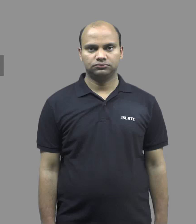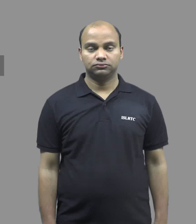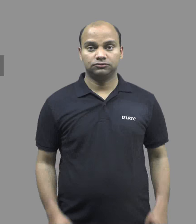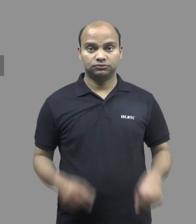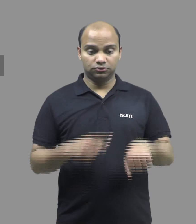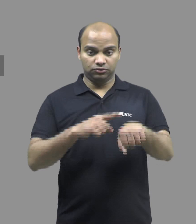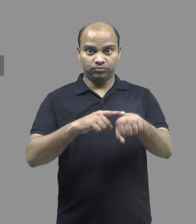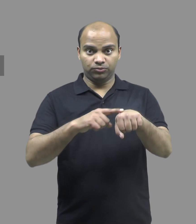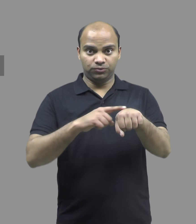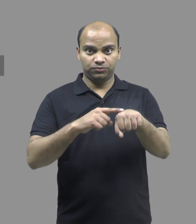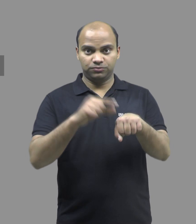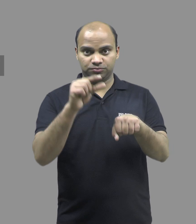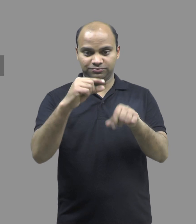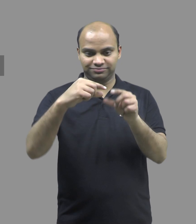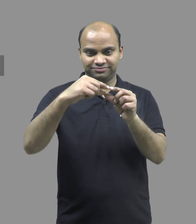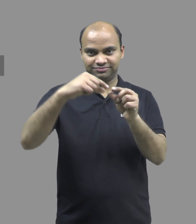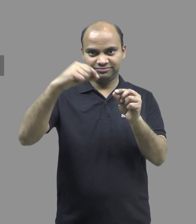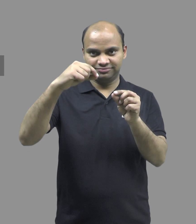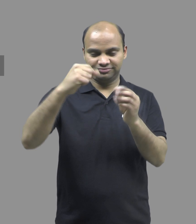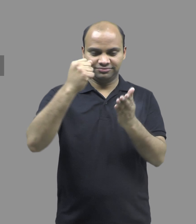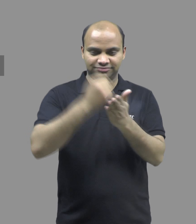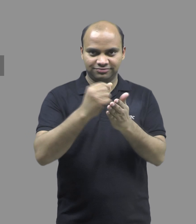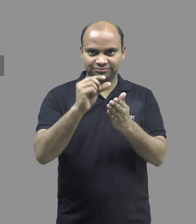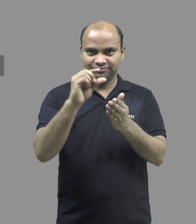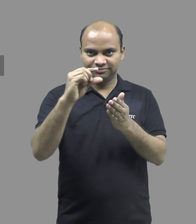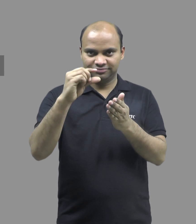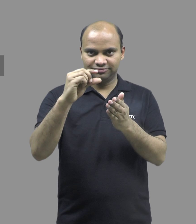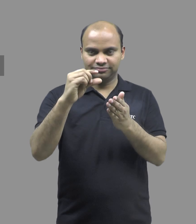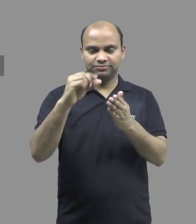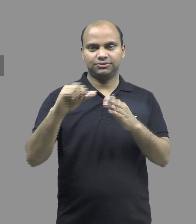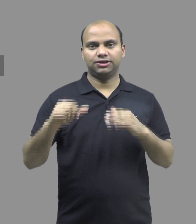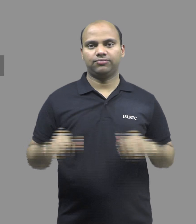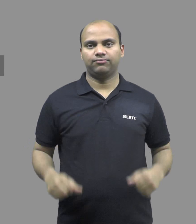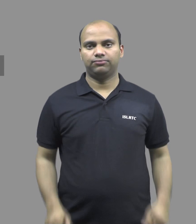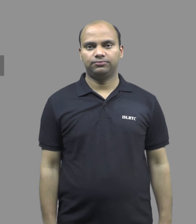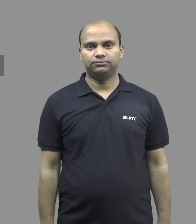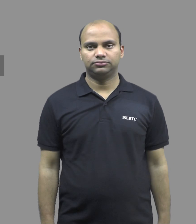Almond